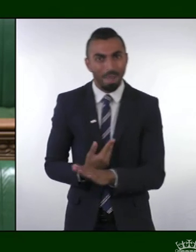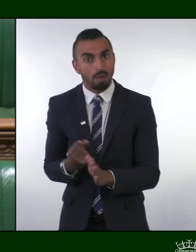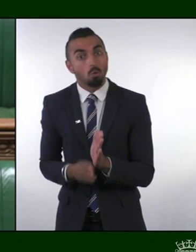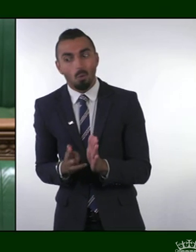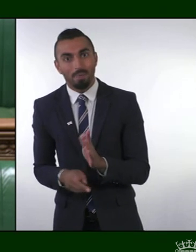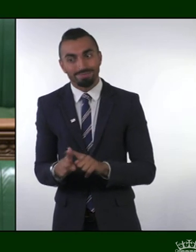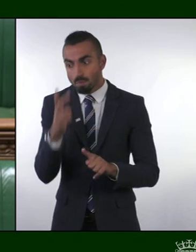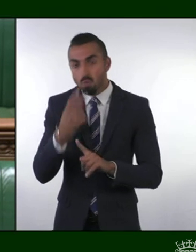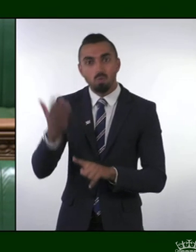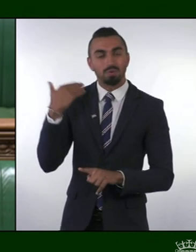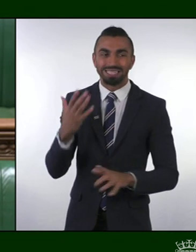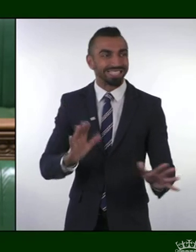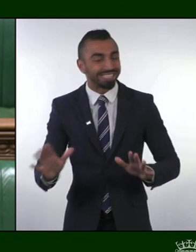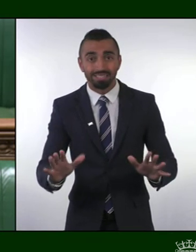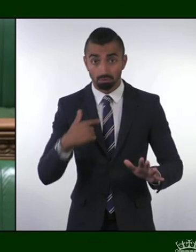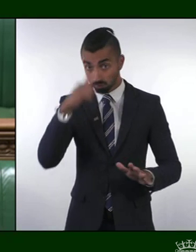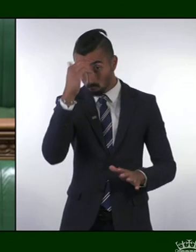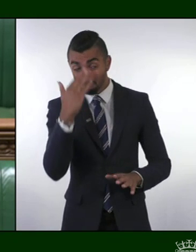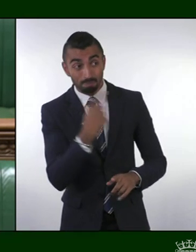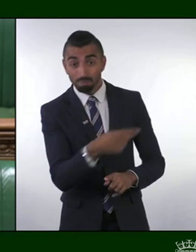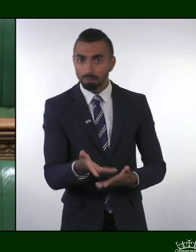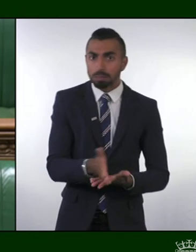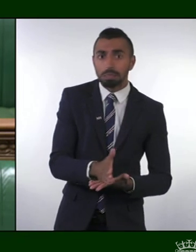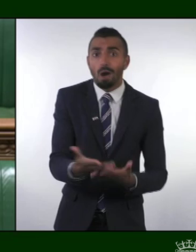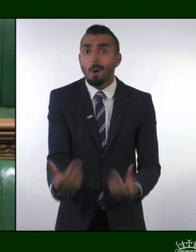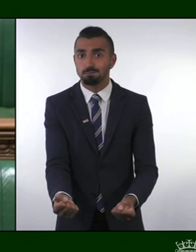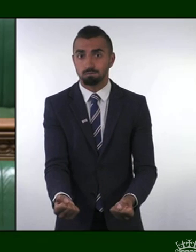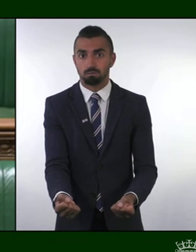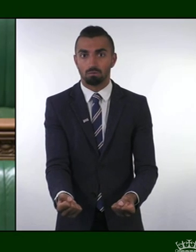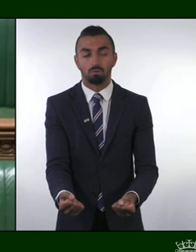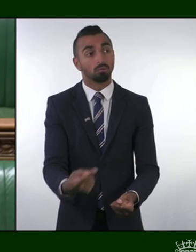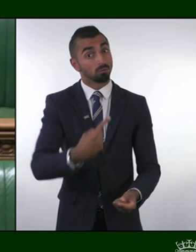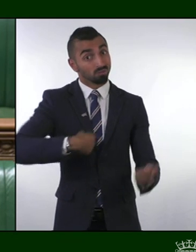We will be defined not by this crisis but by our response to it.